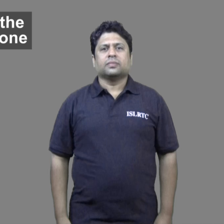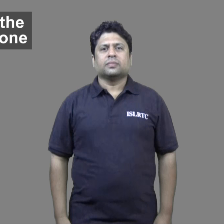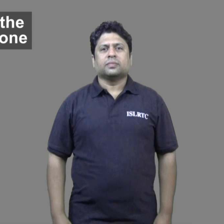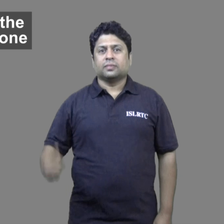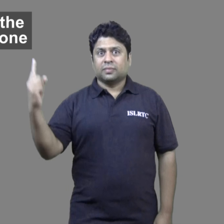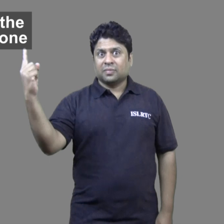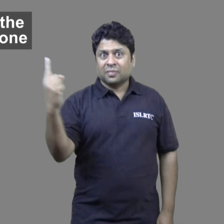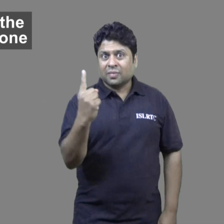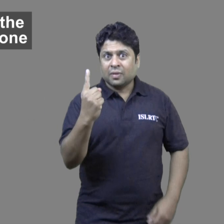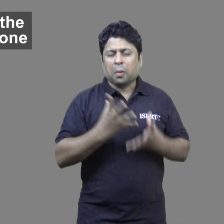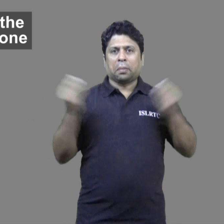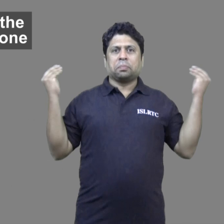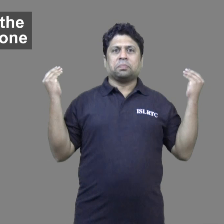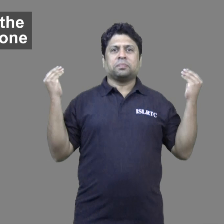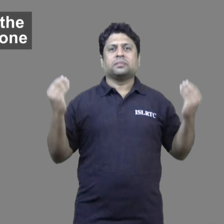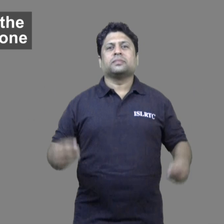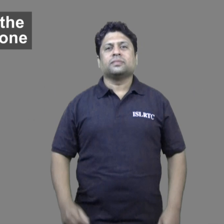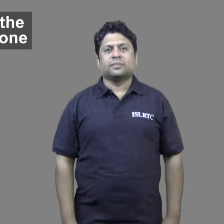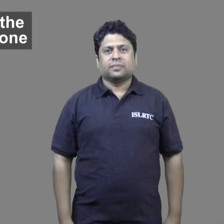Disappear With the Arrival of Someone